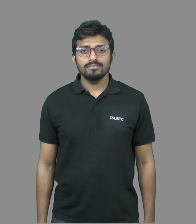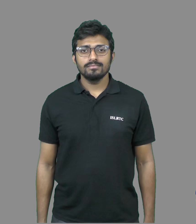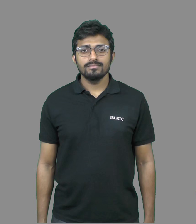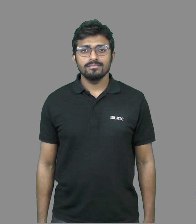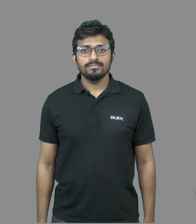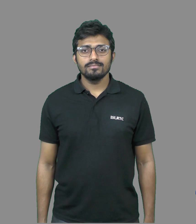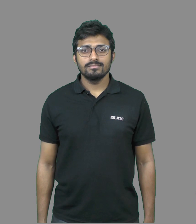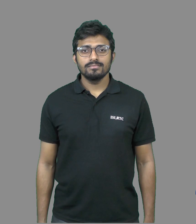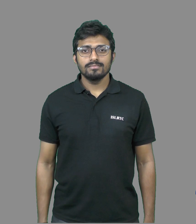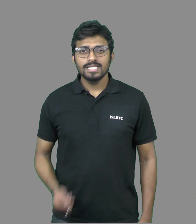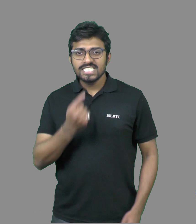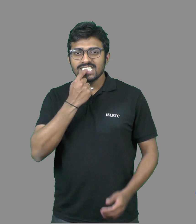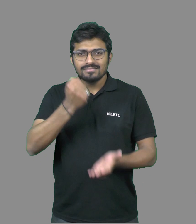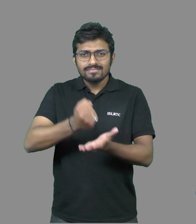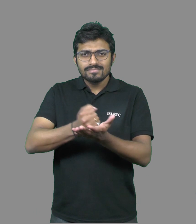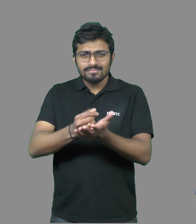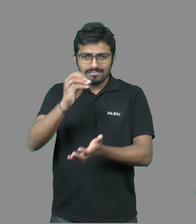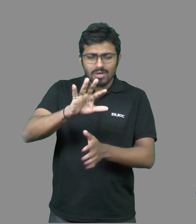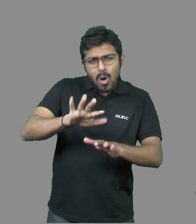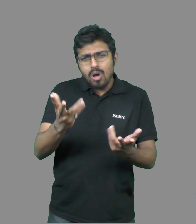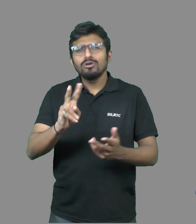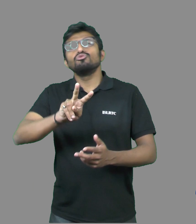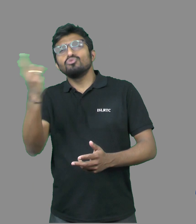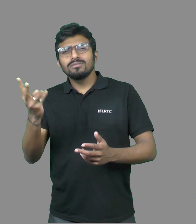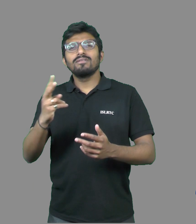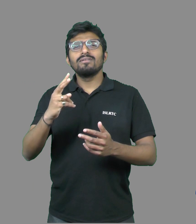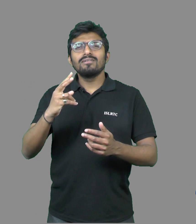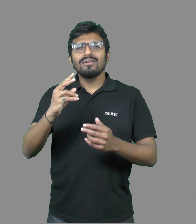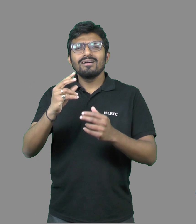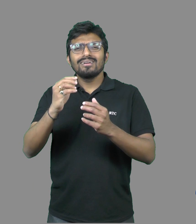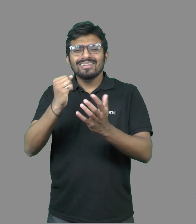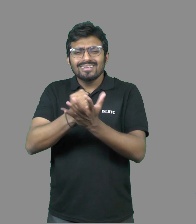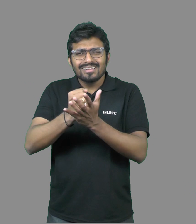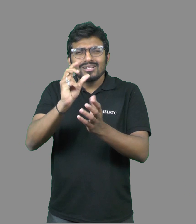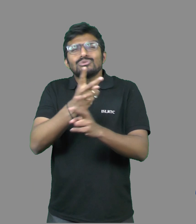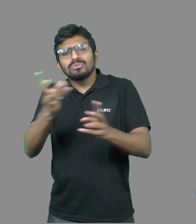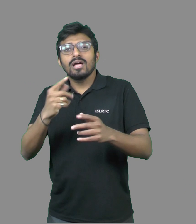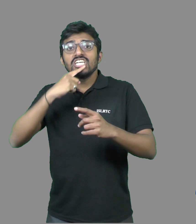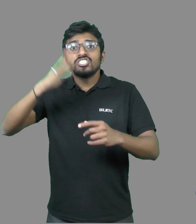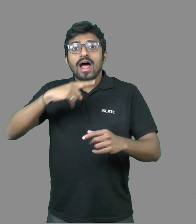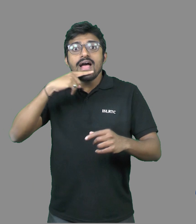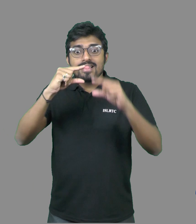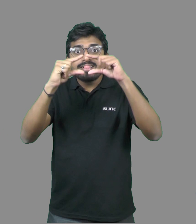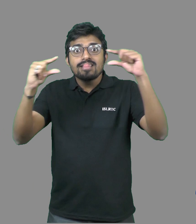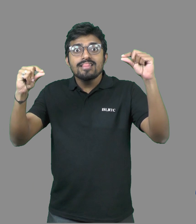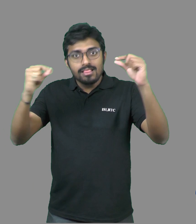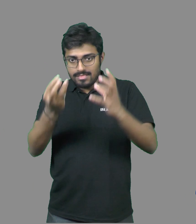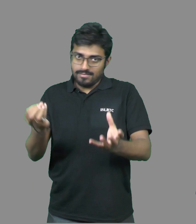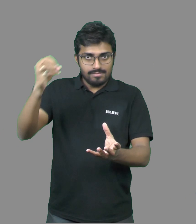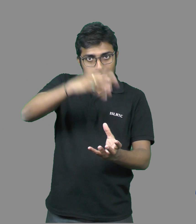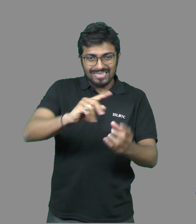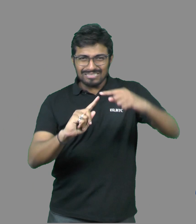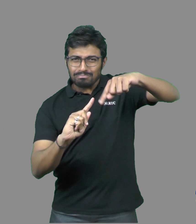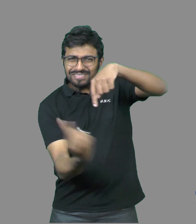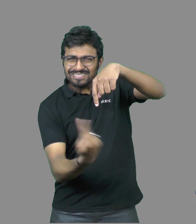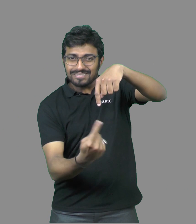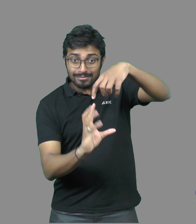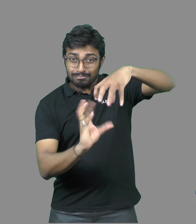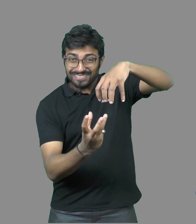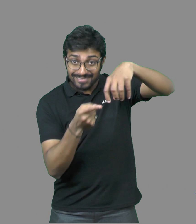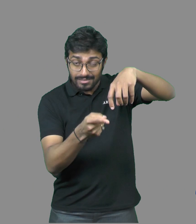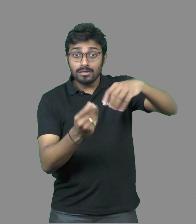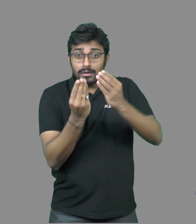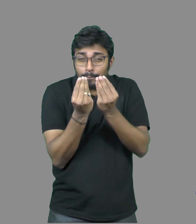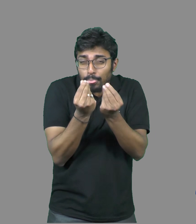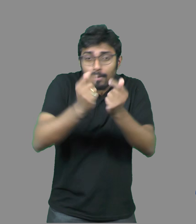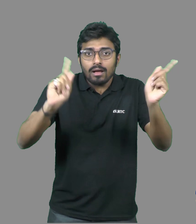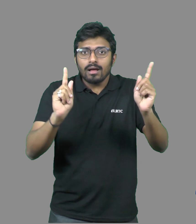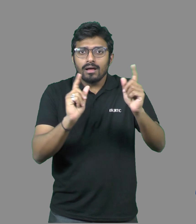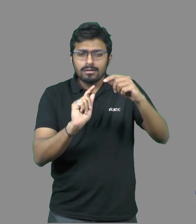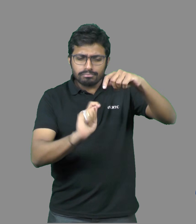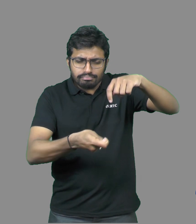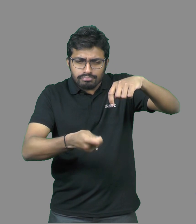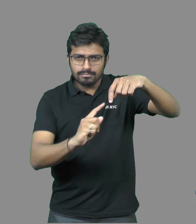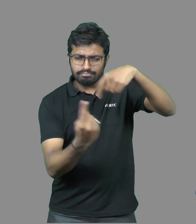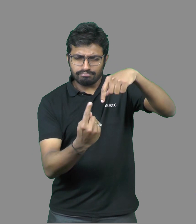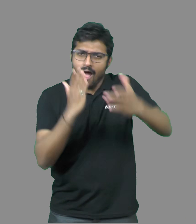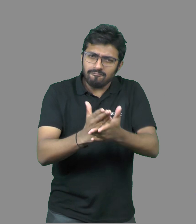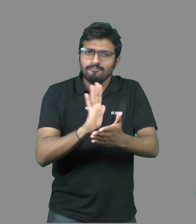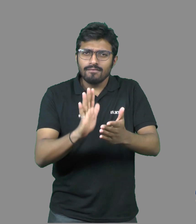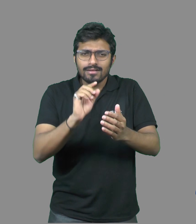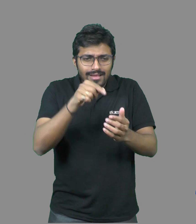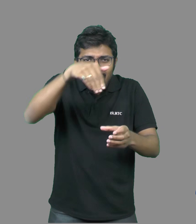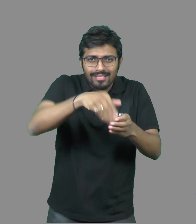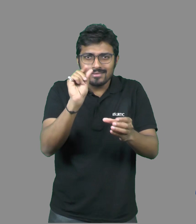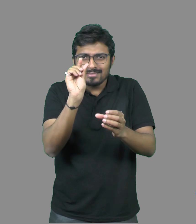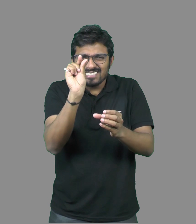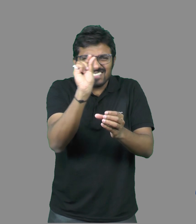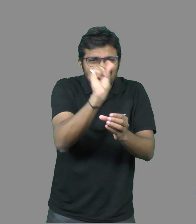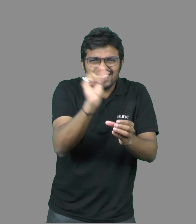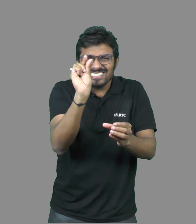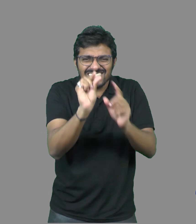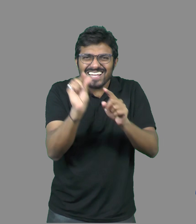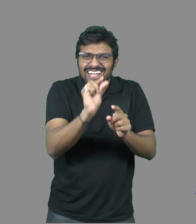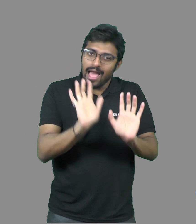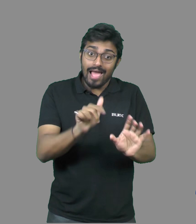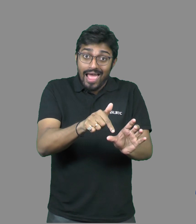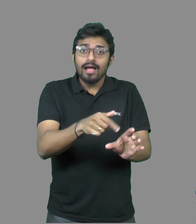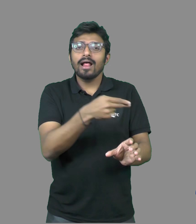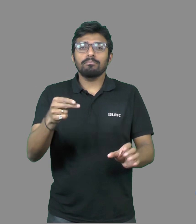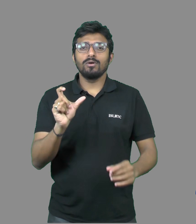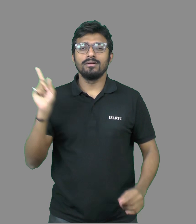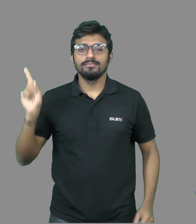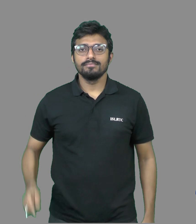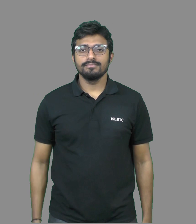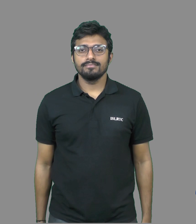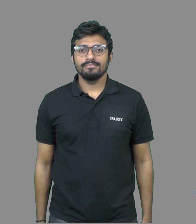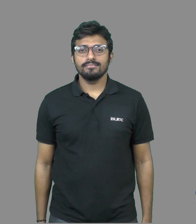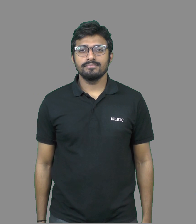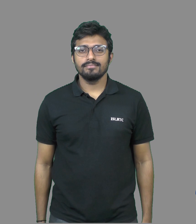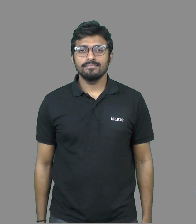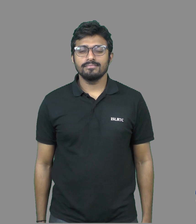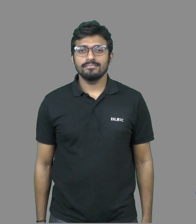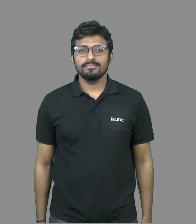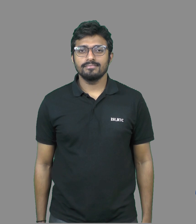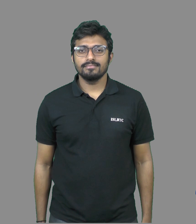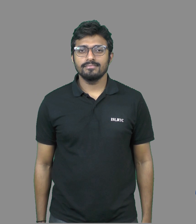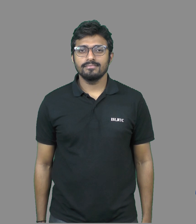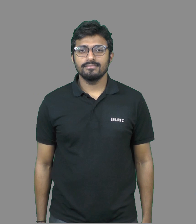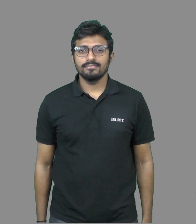Grind